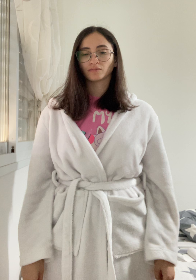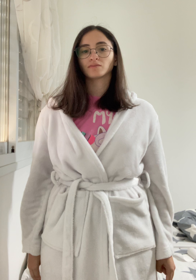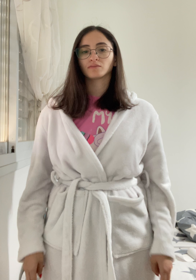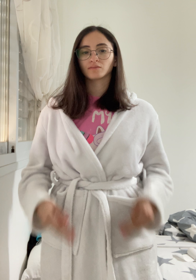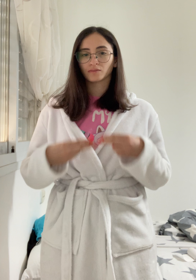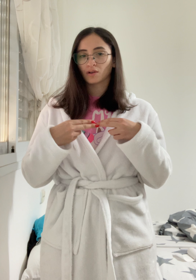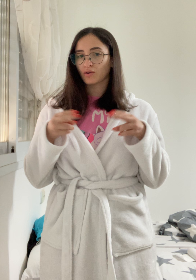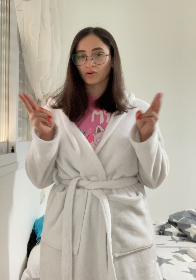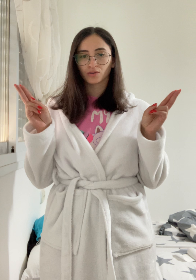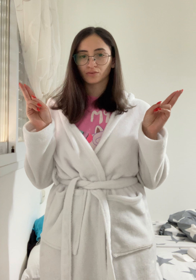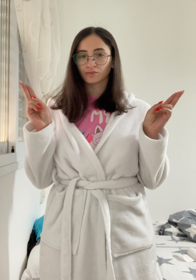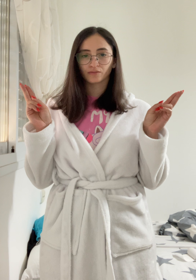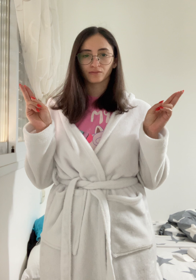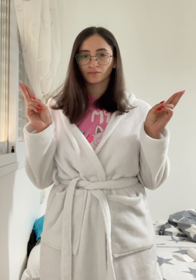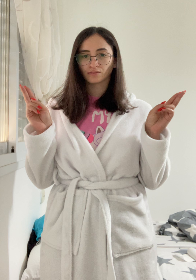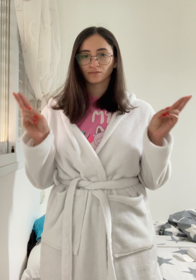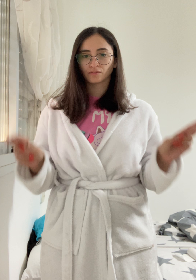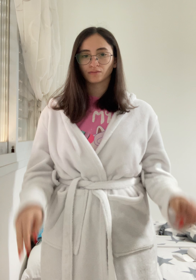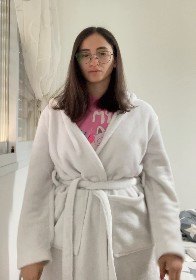לא חשוב